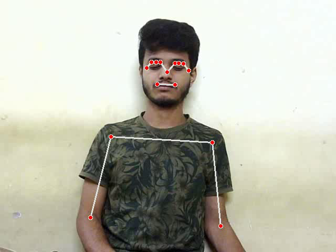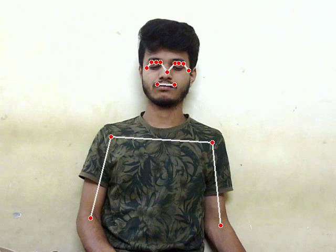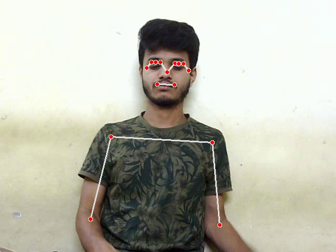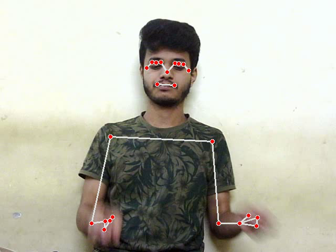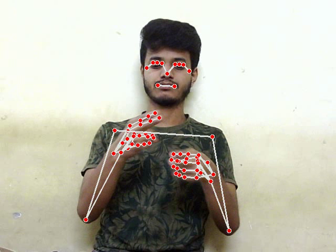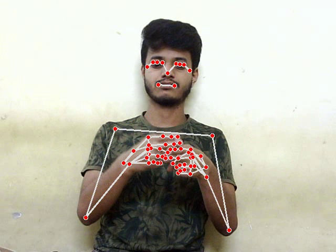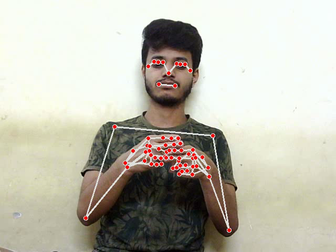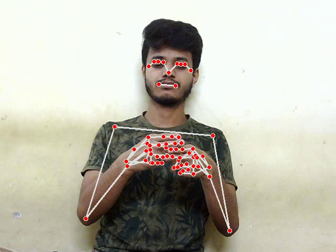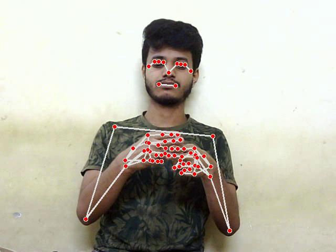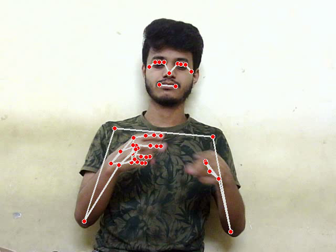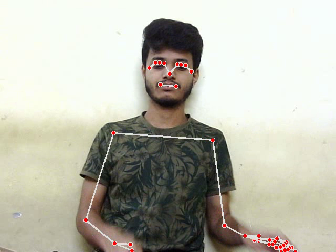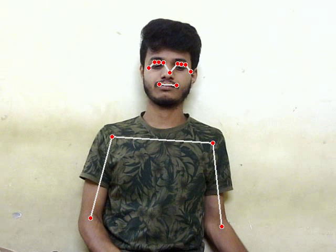name